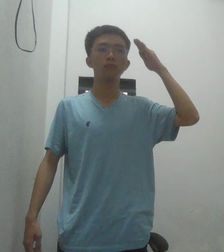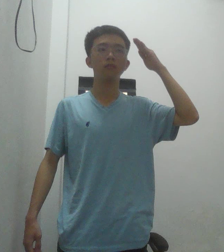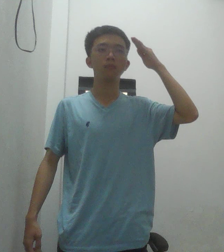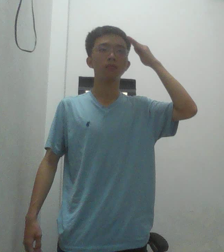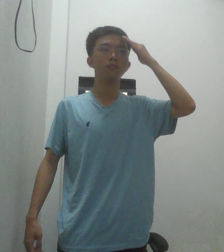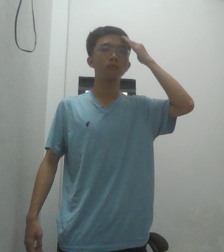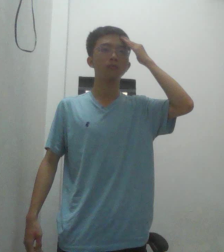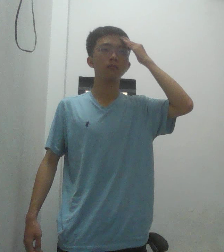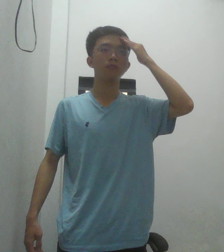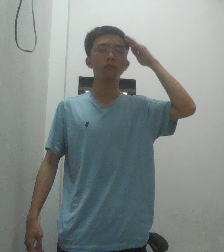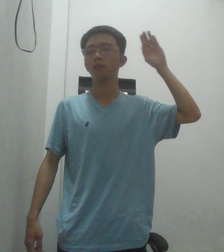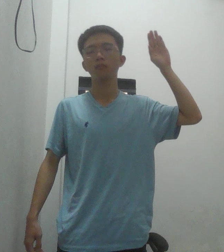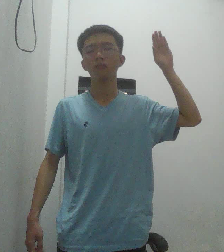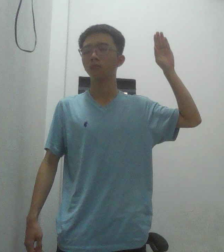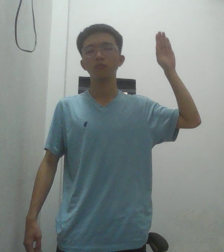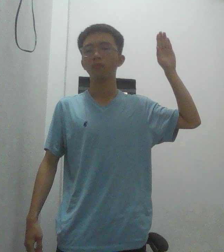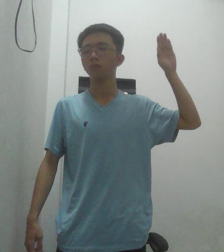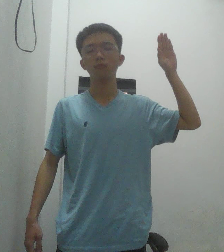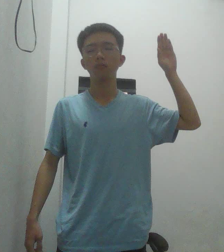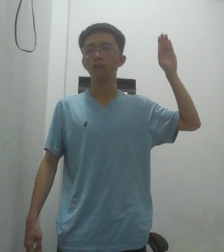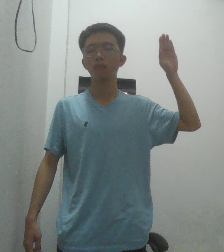khong biet